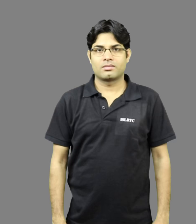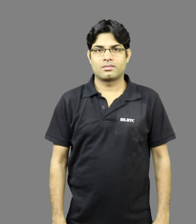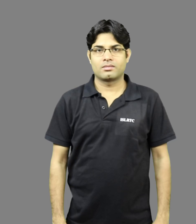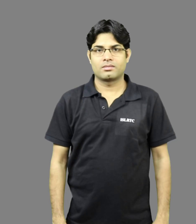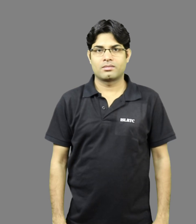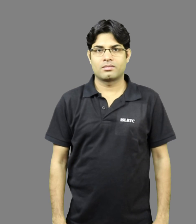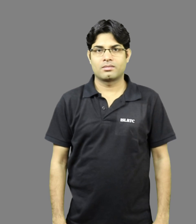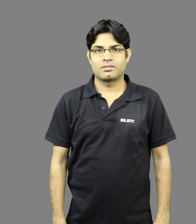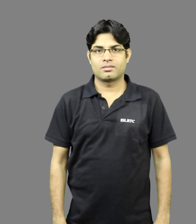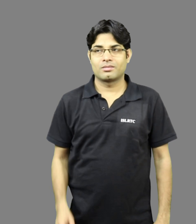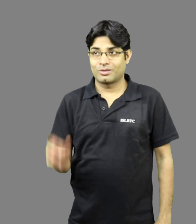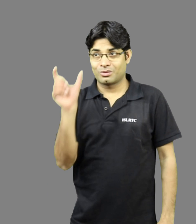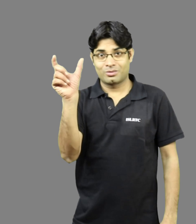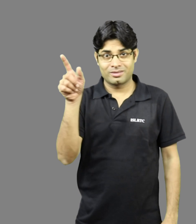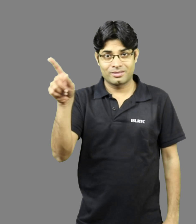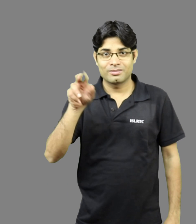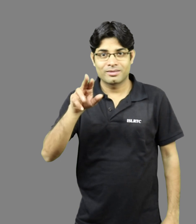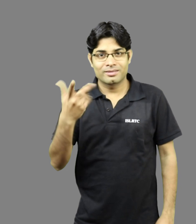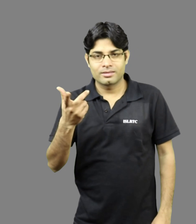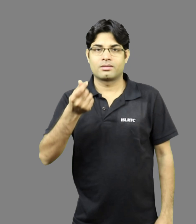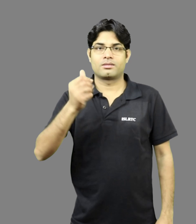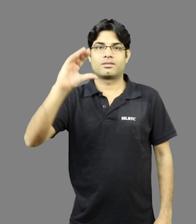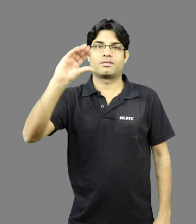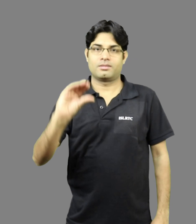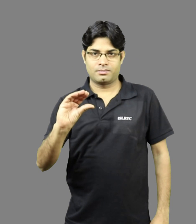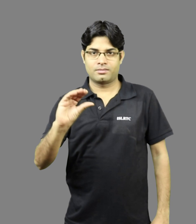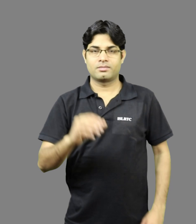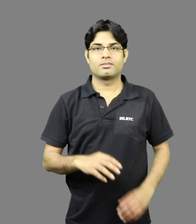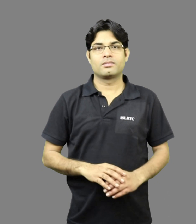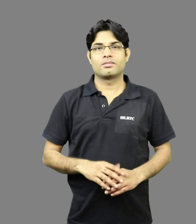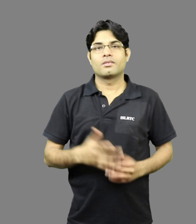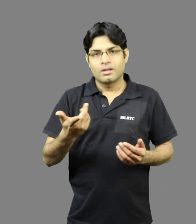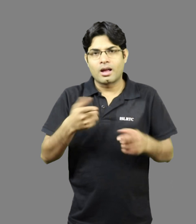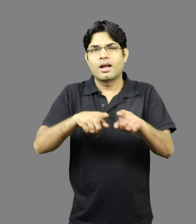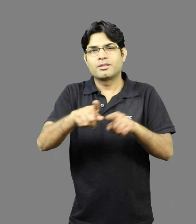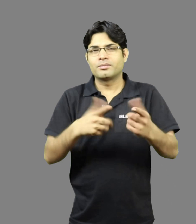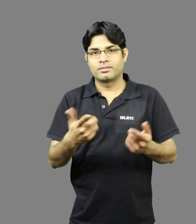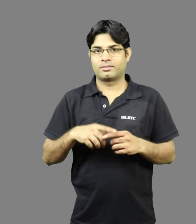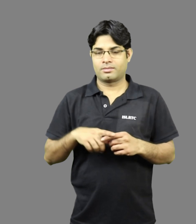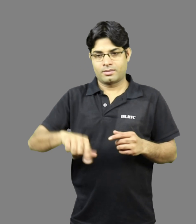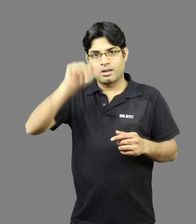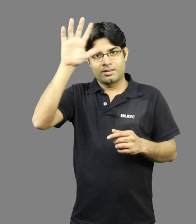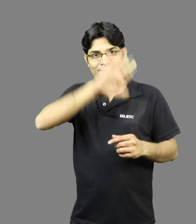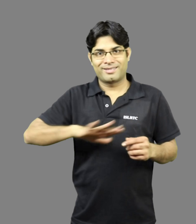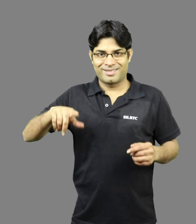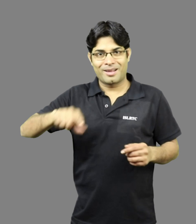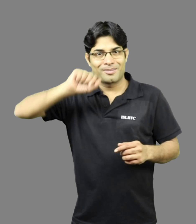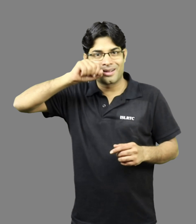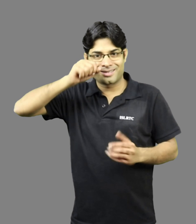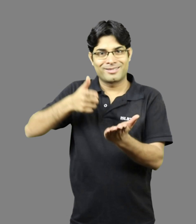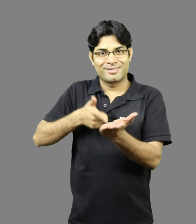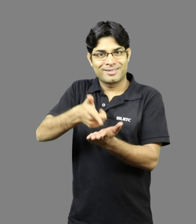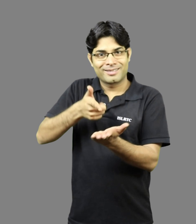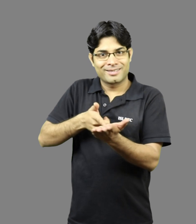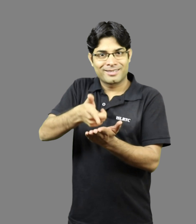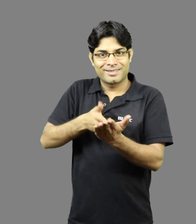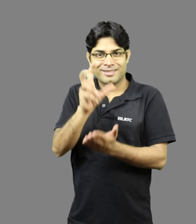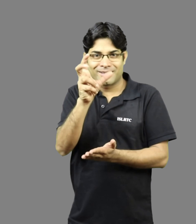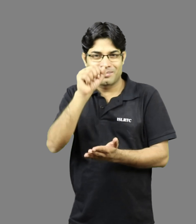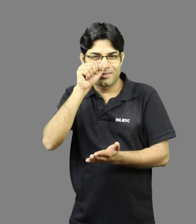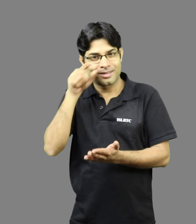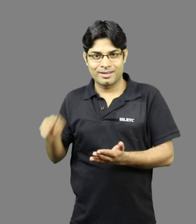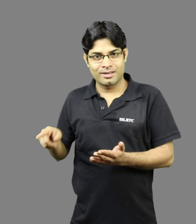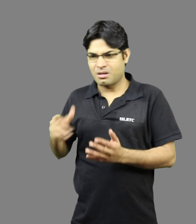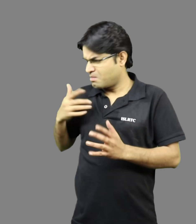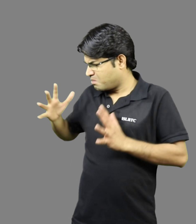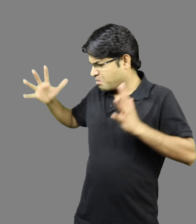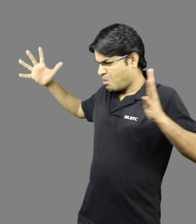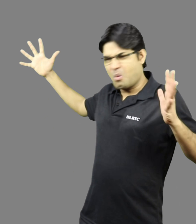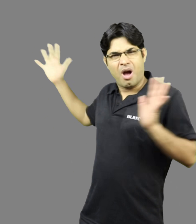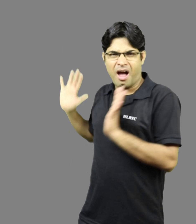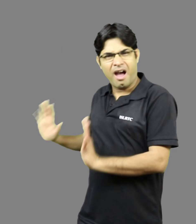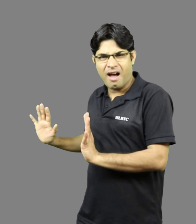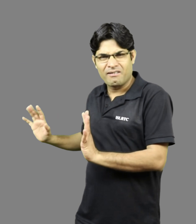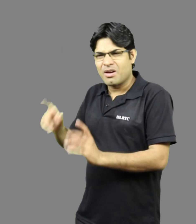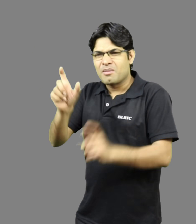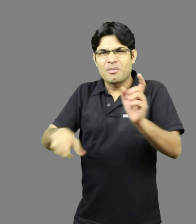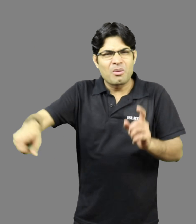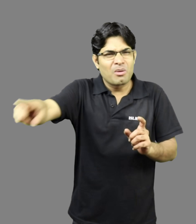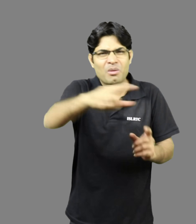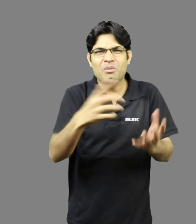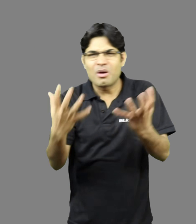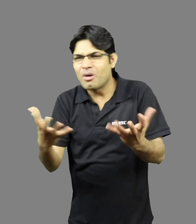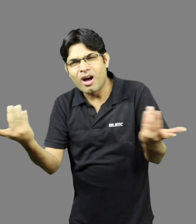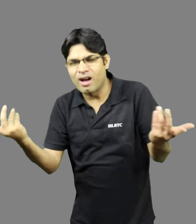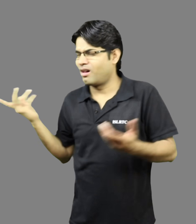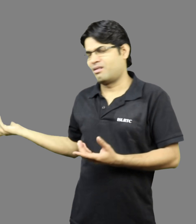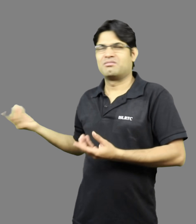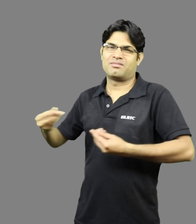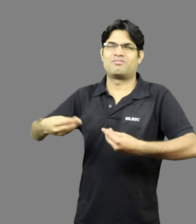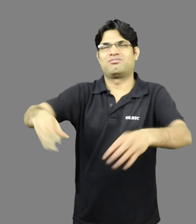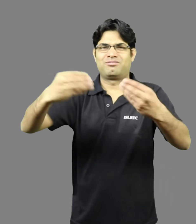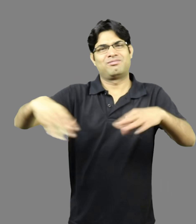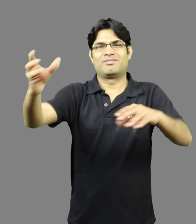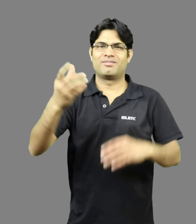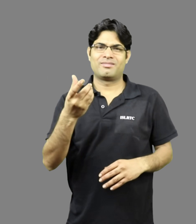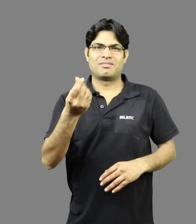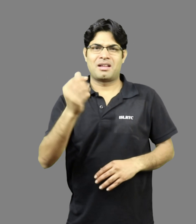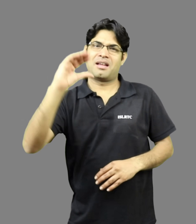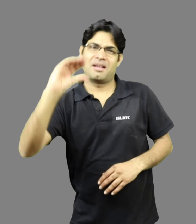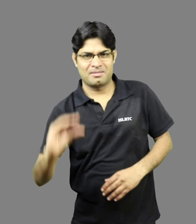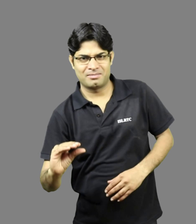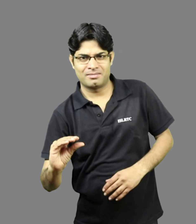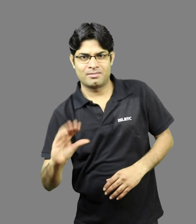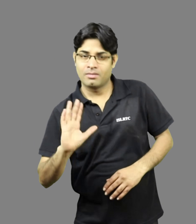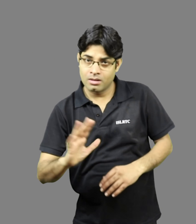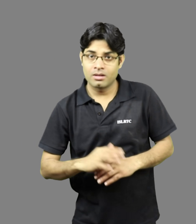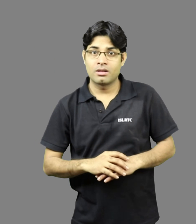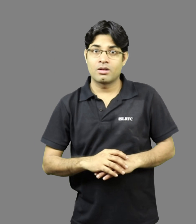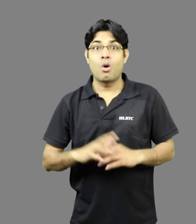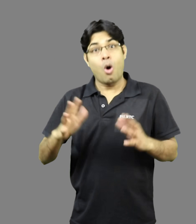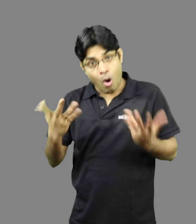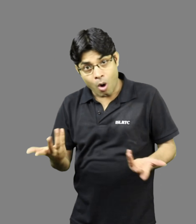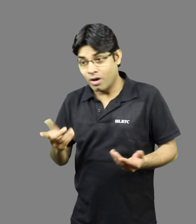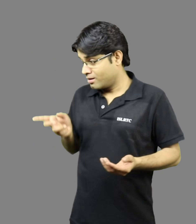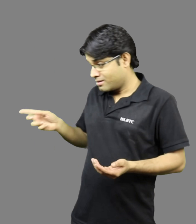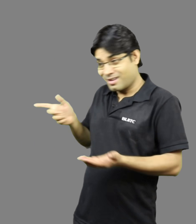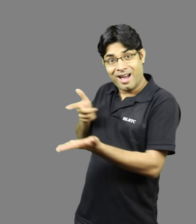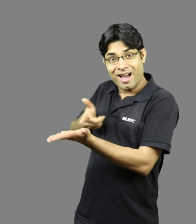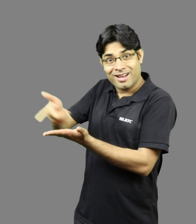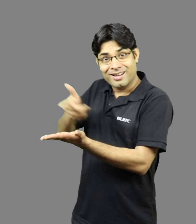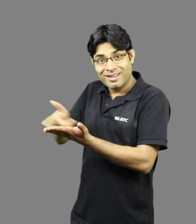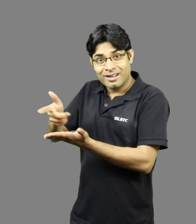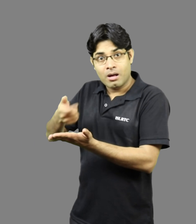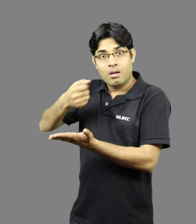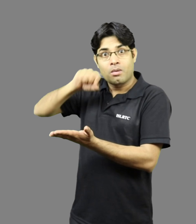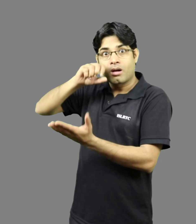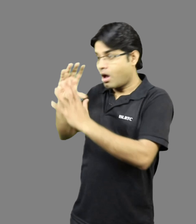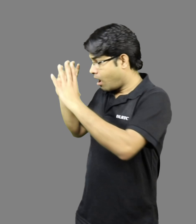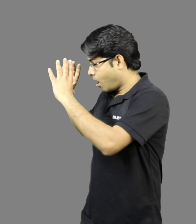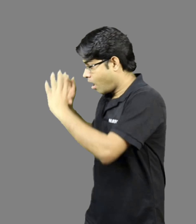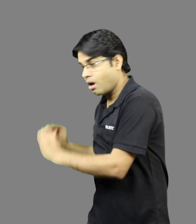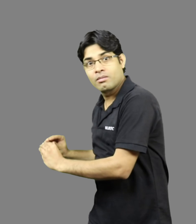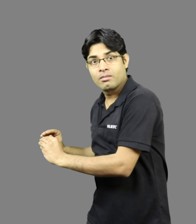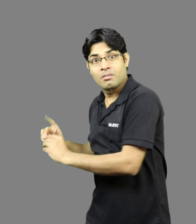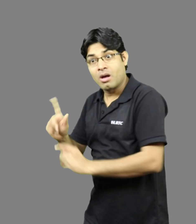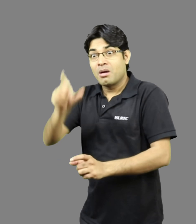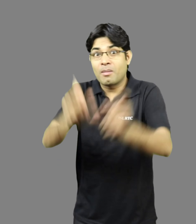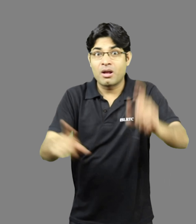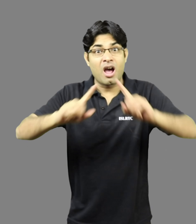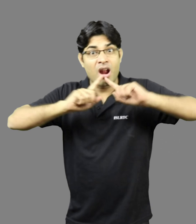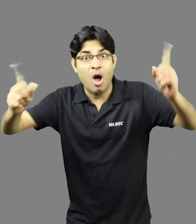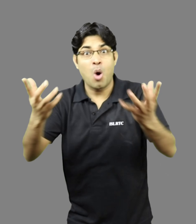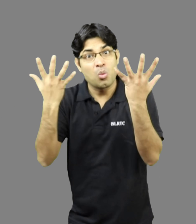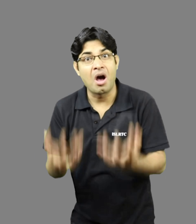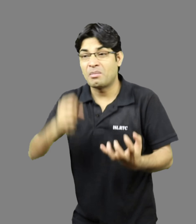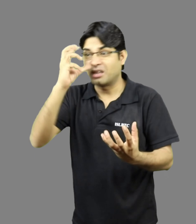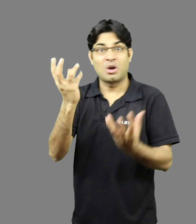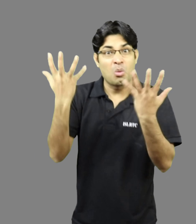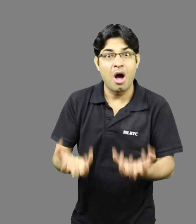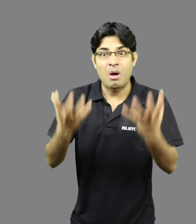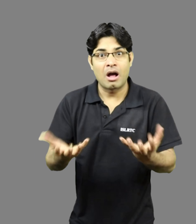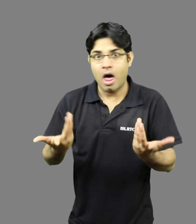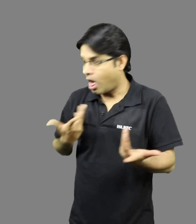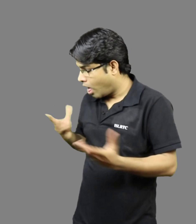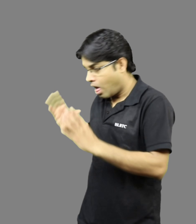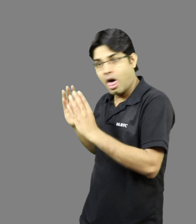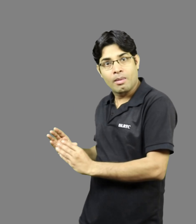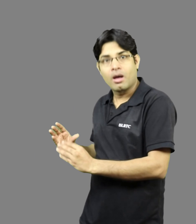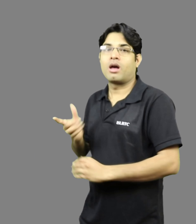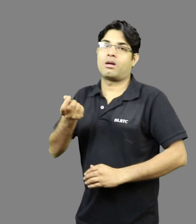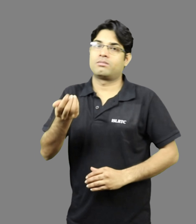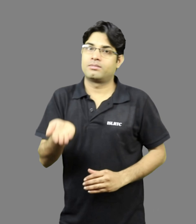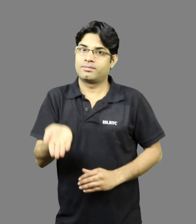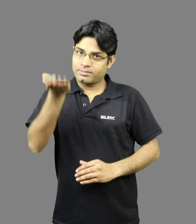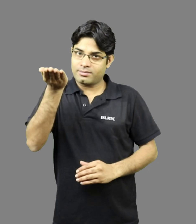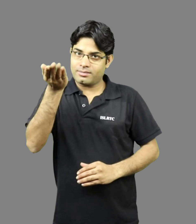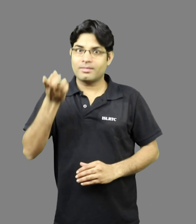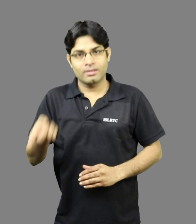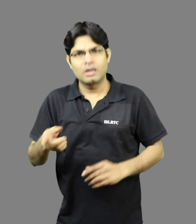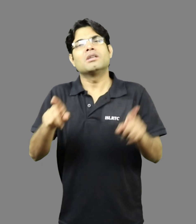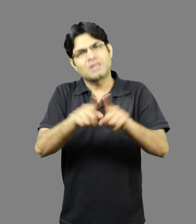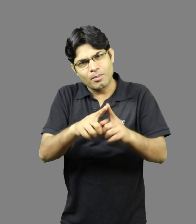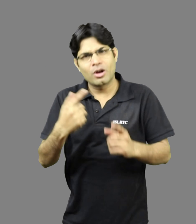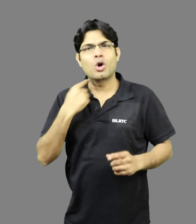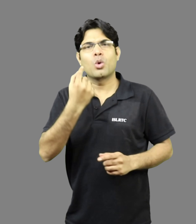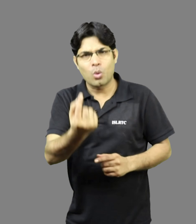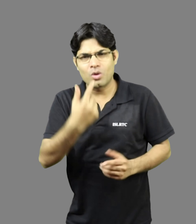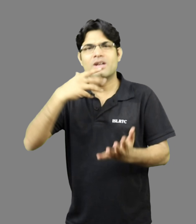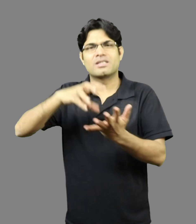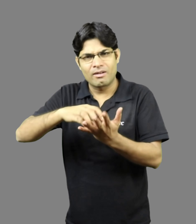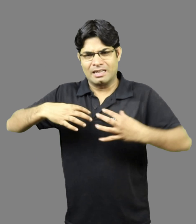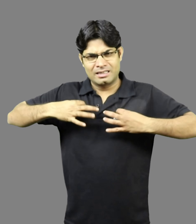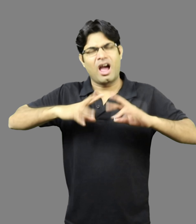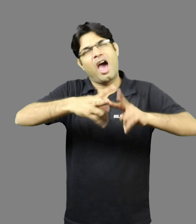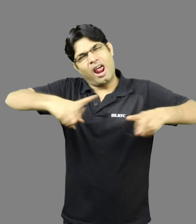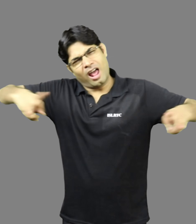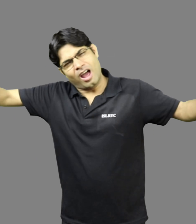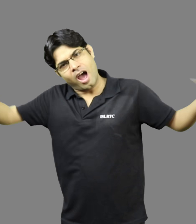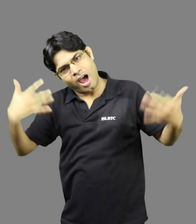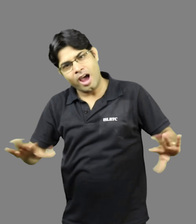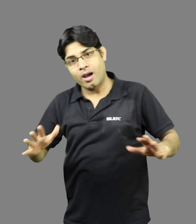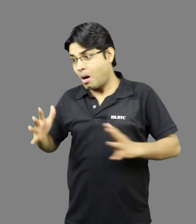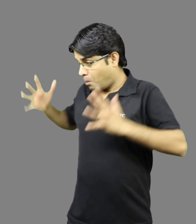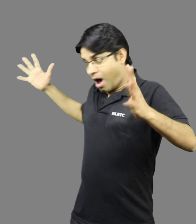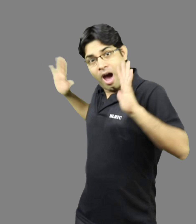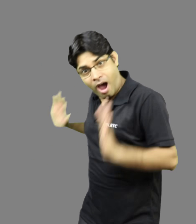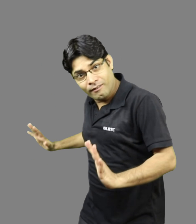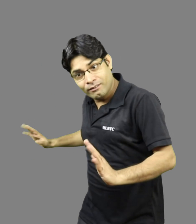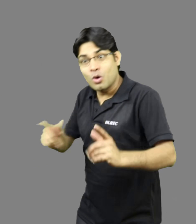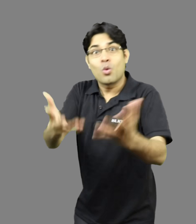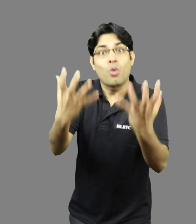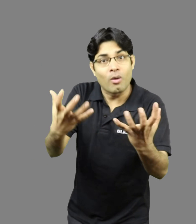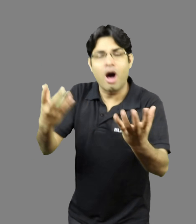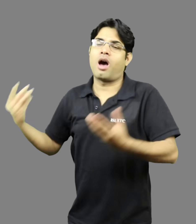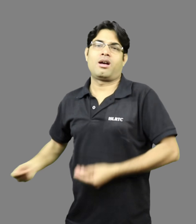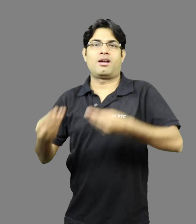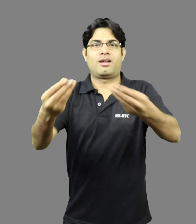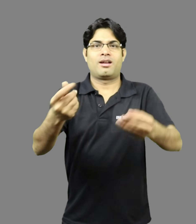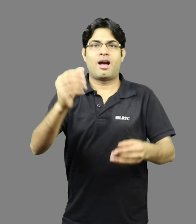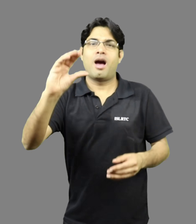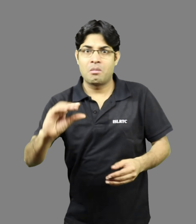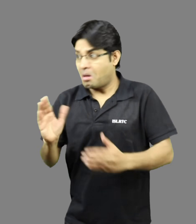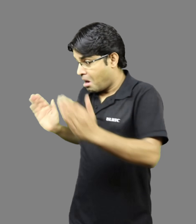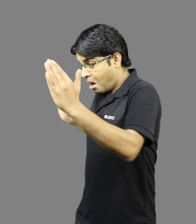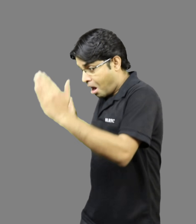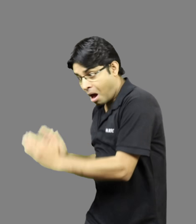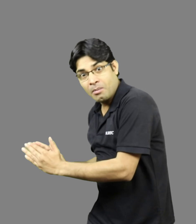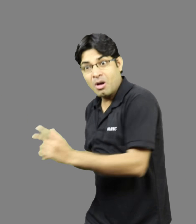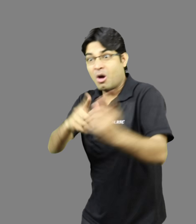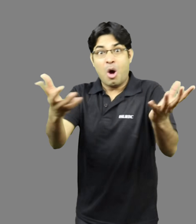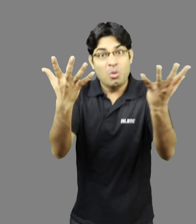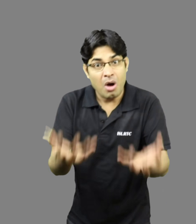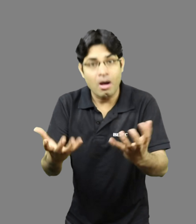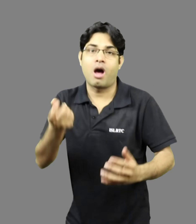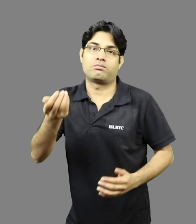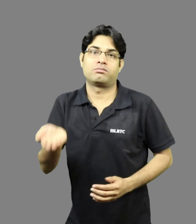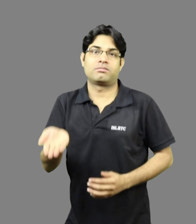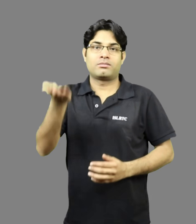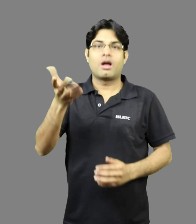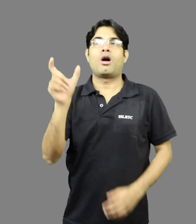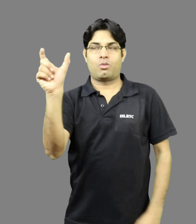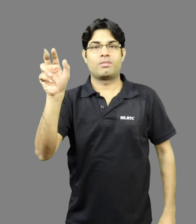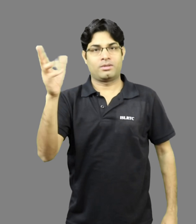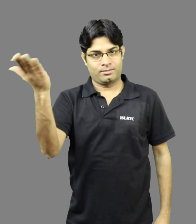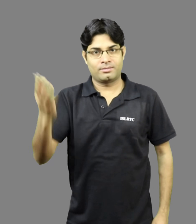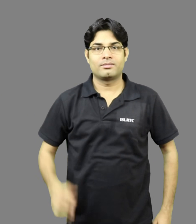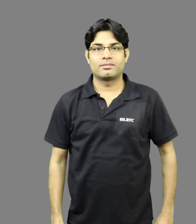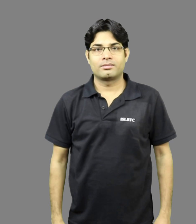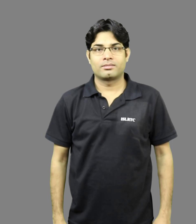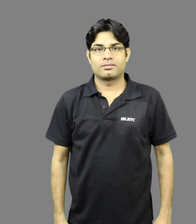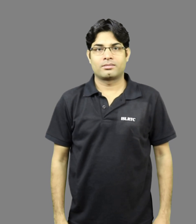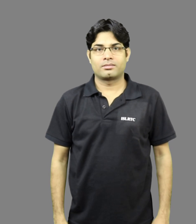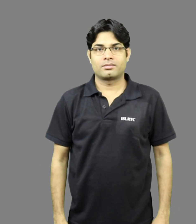Downmarket